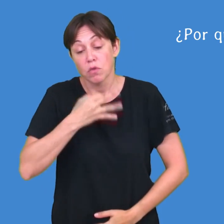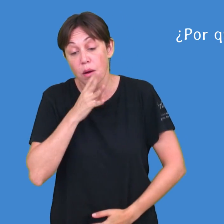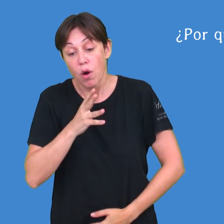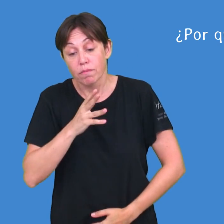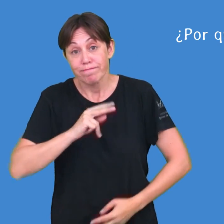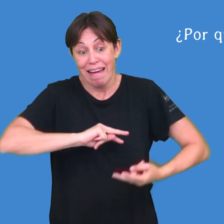motivo